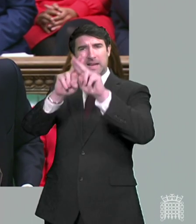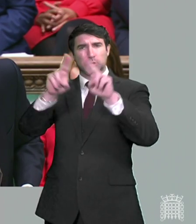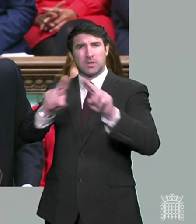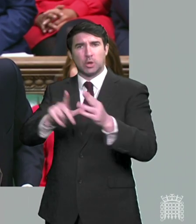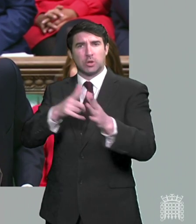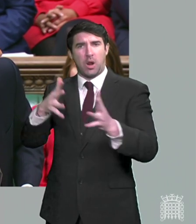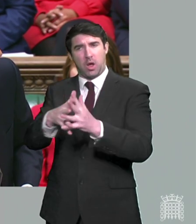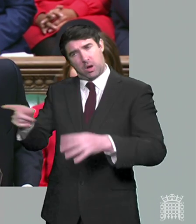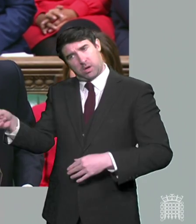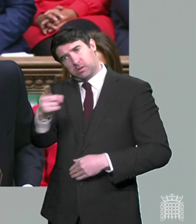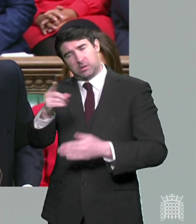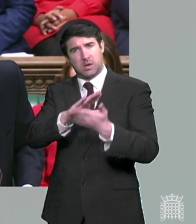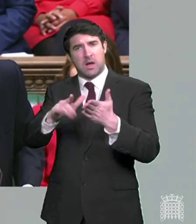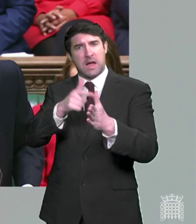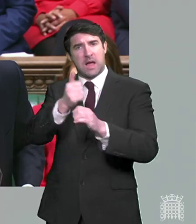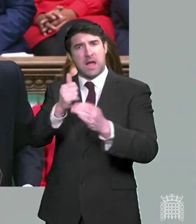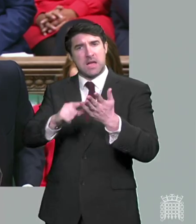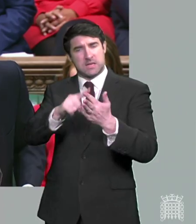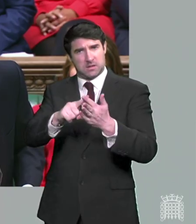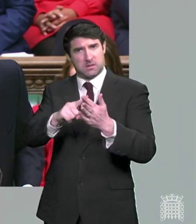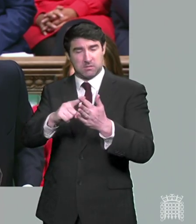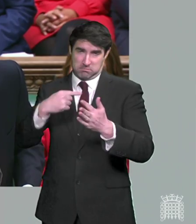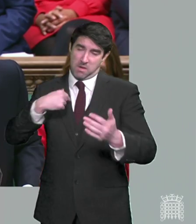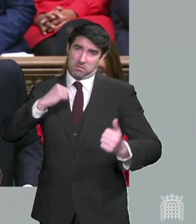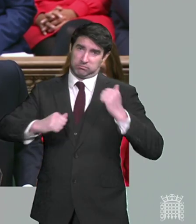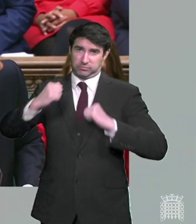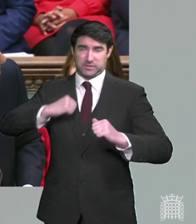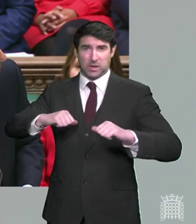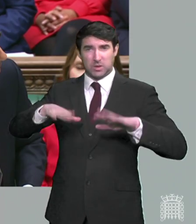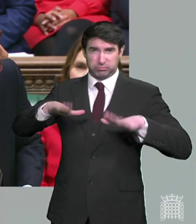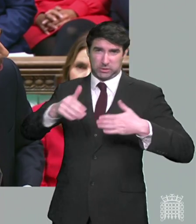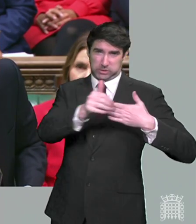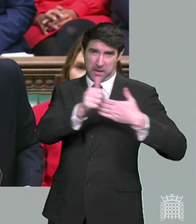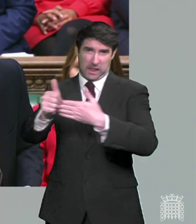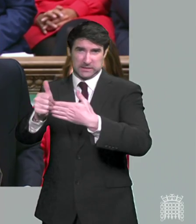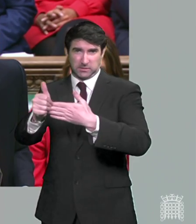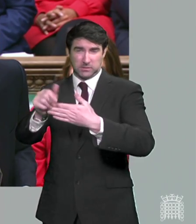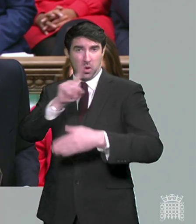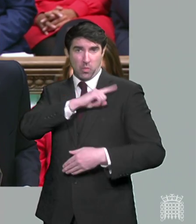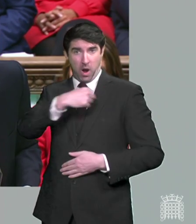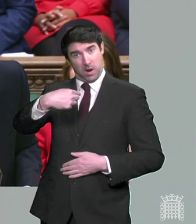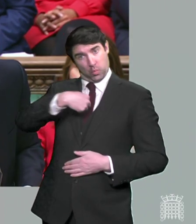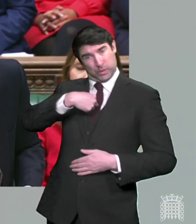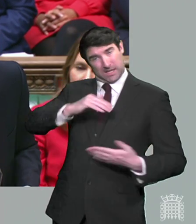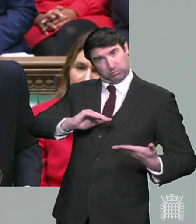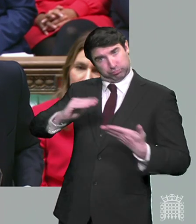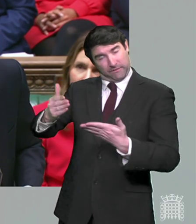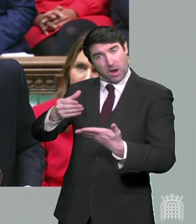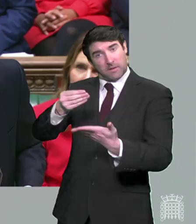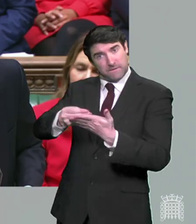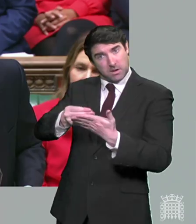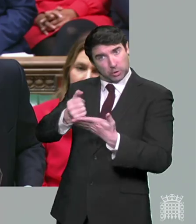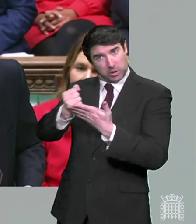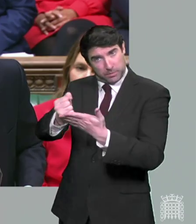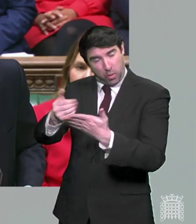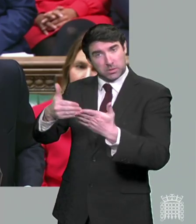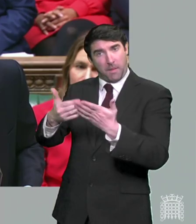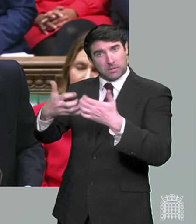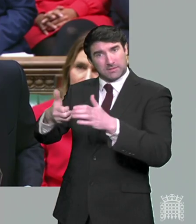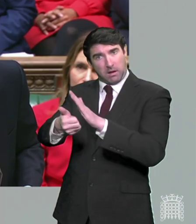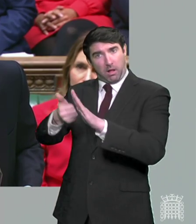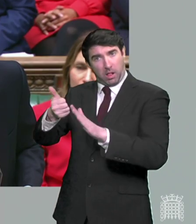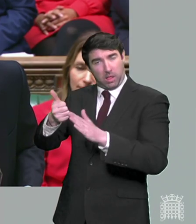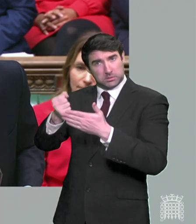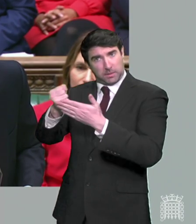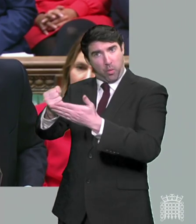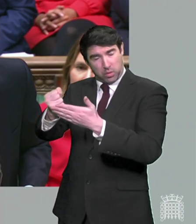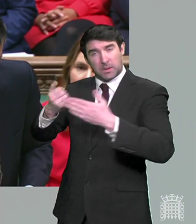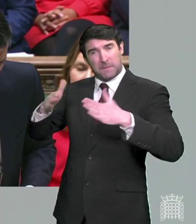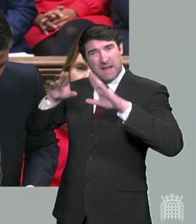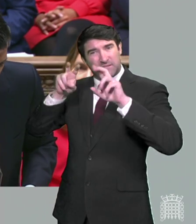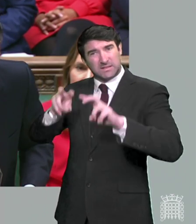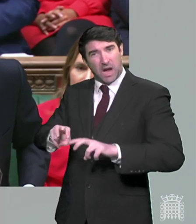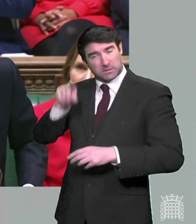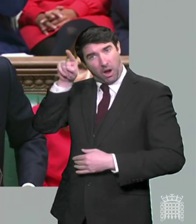I am proud that the United Kingdom has, again, played a leadership role in this regard, being one of the first countries to provide financial and technical support, putting investigators on the ground.